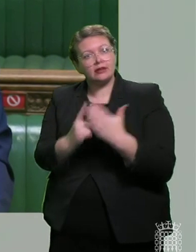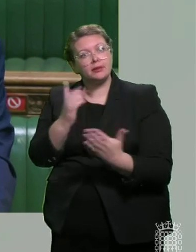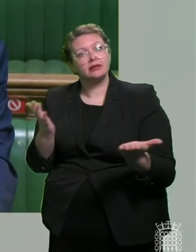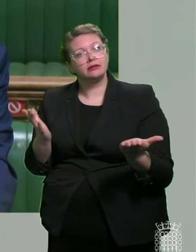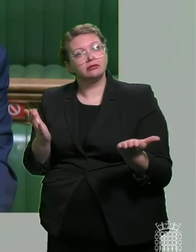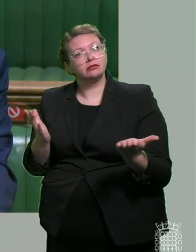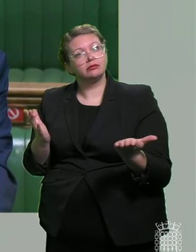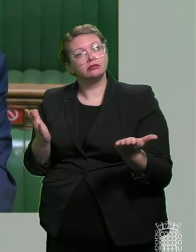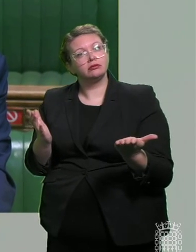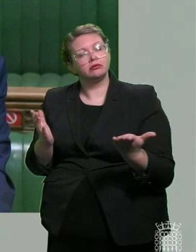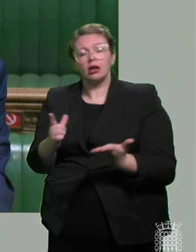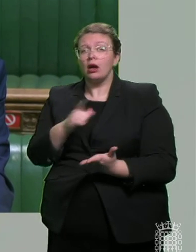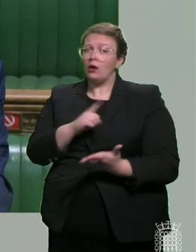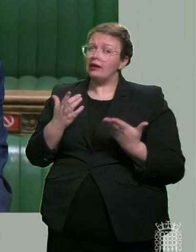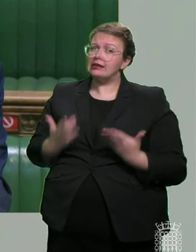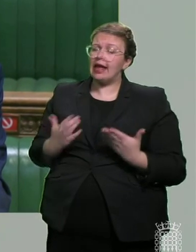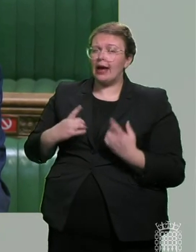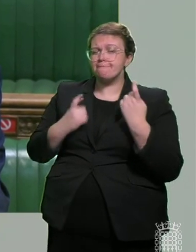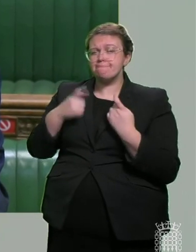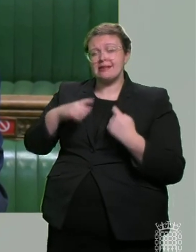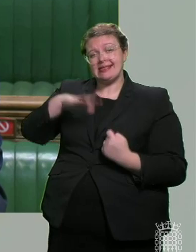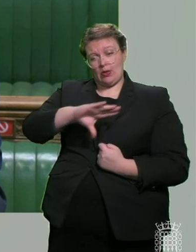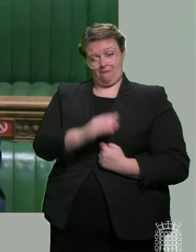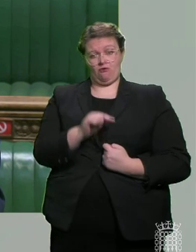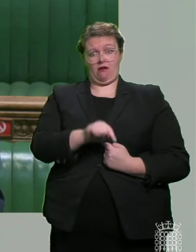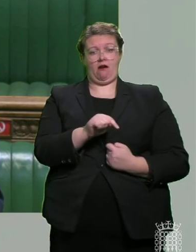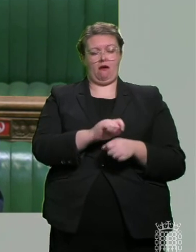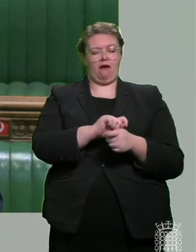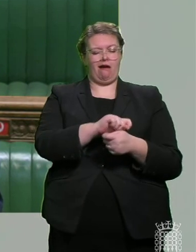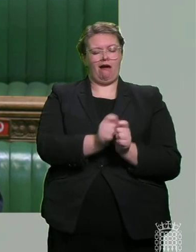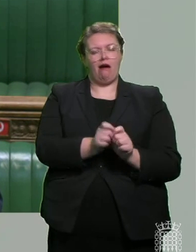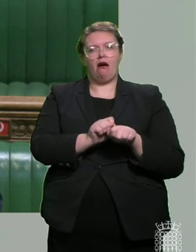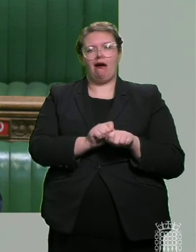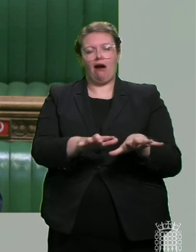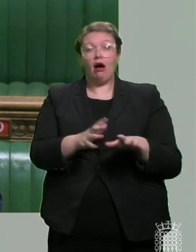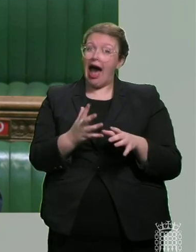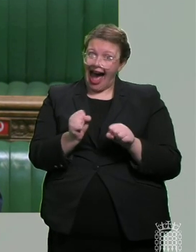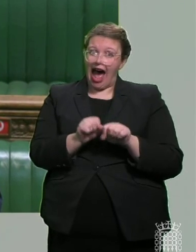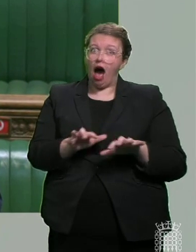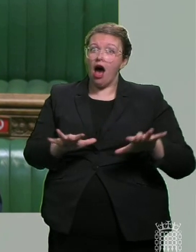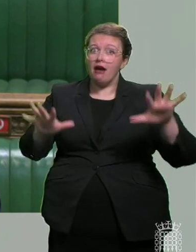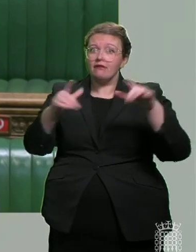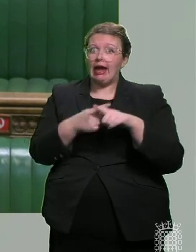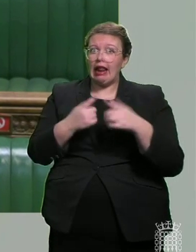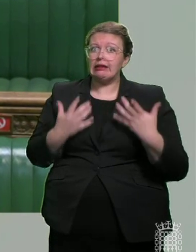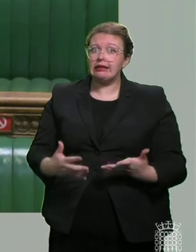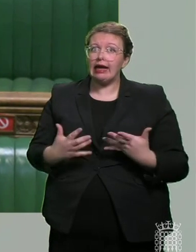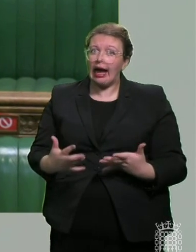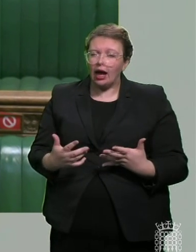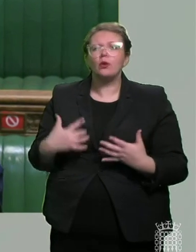The situation is this: we know that the South African variant is spreading across England, and measures are in place to try to deal with that.